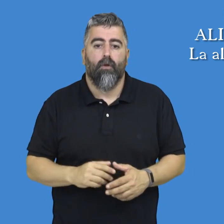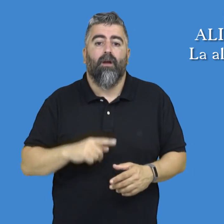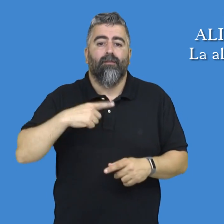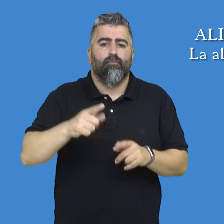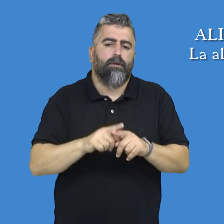despues